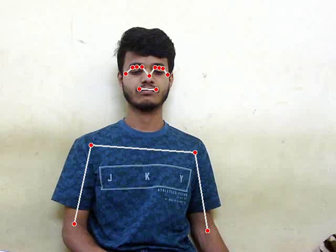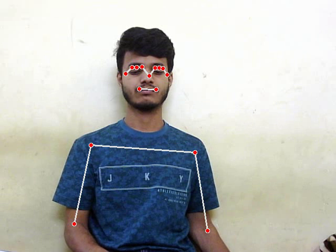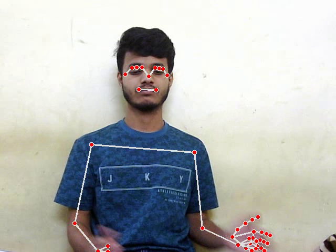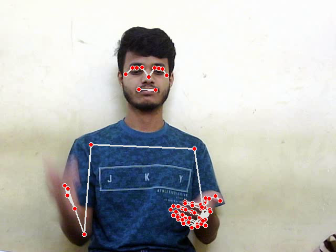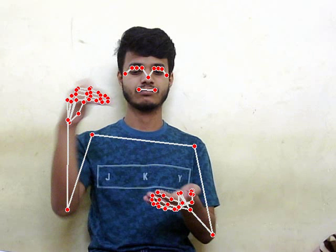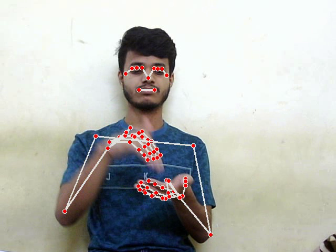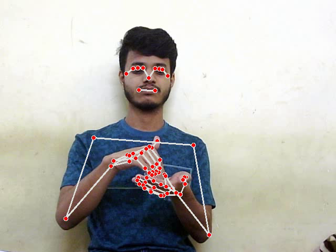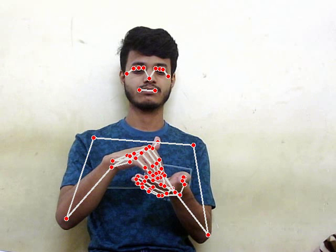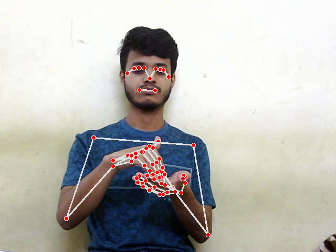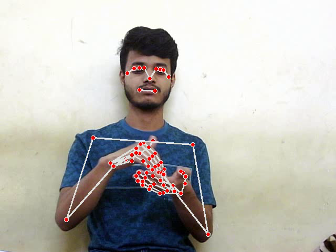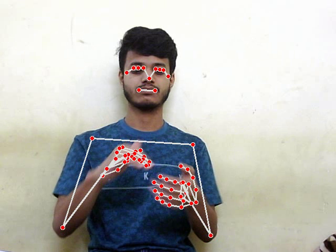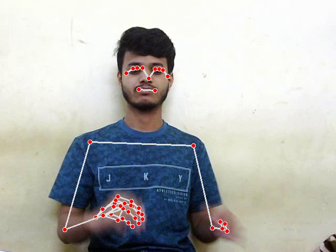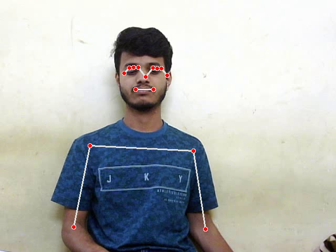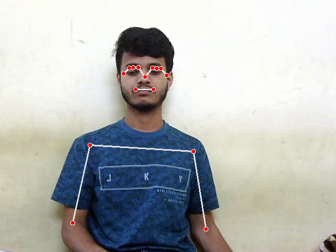again